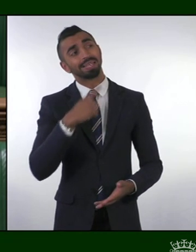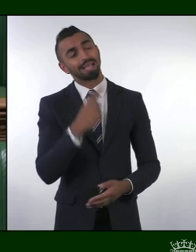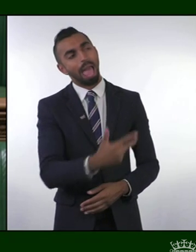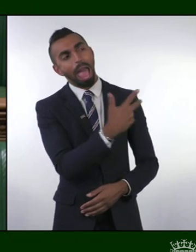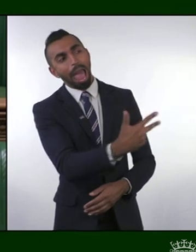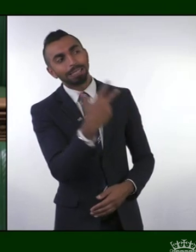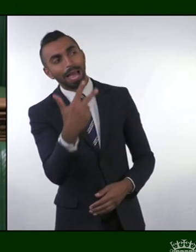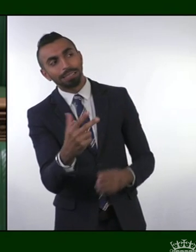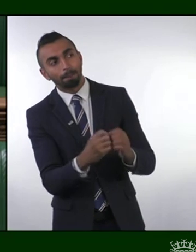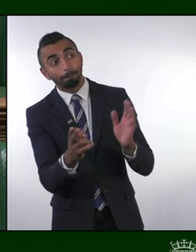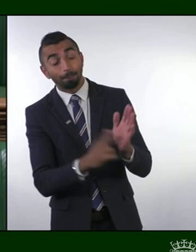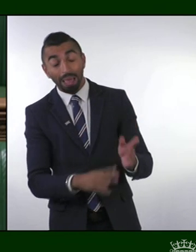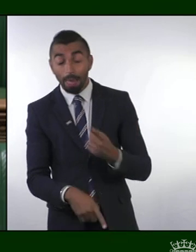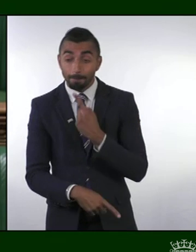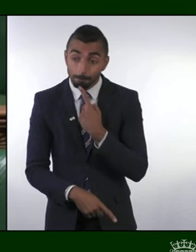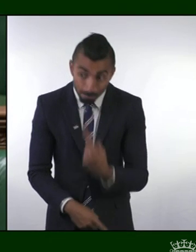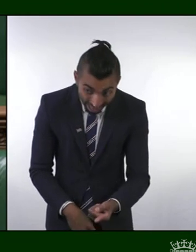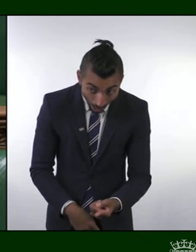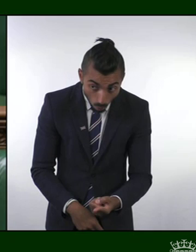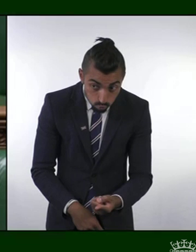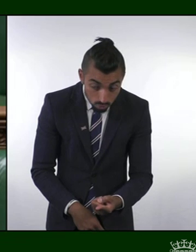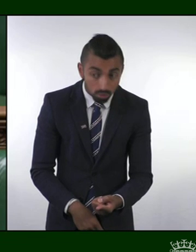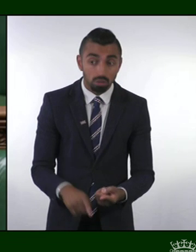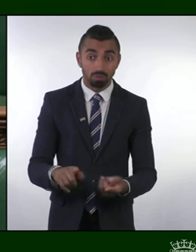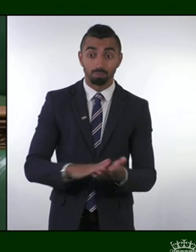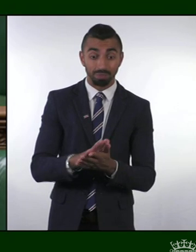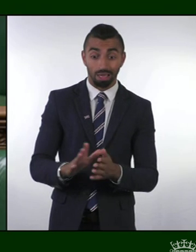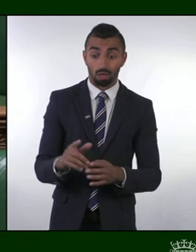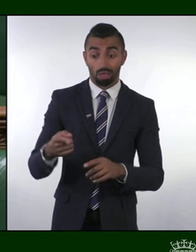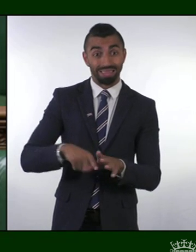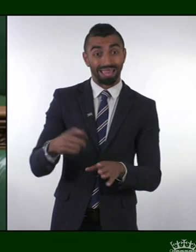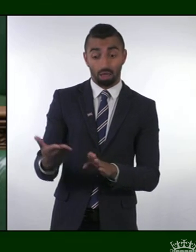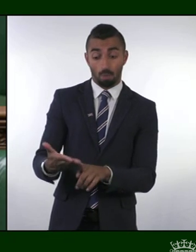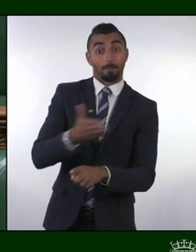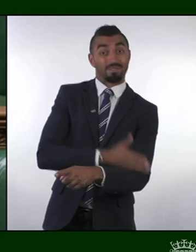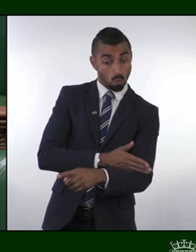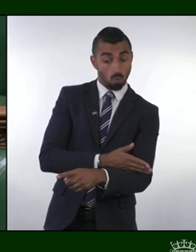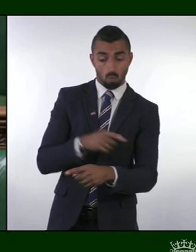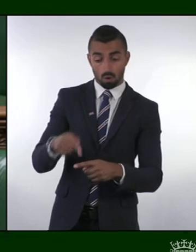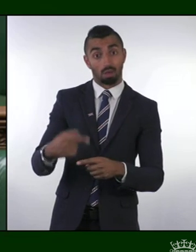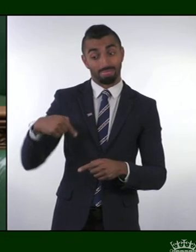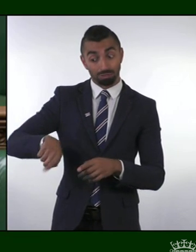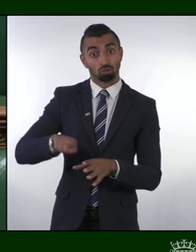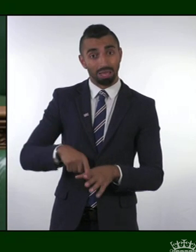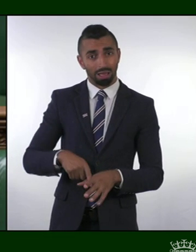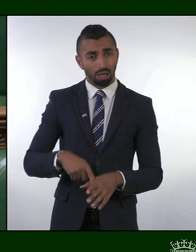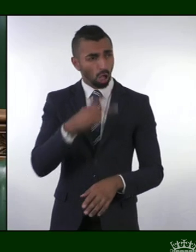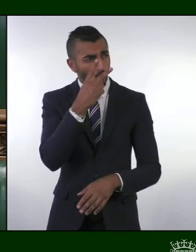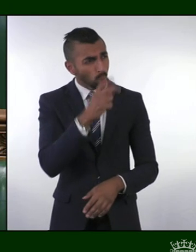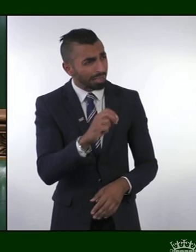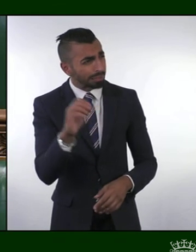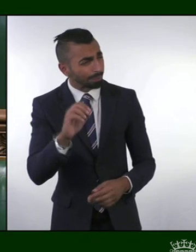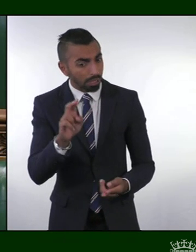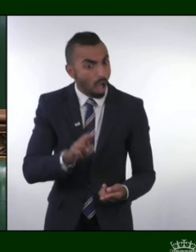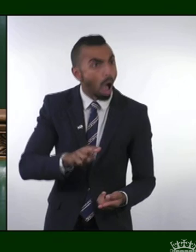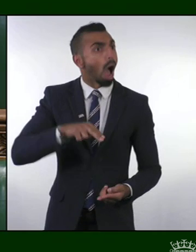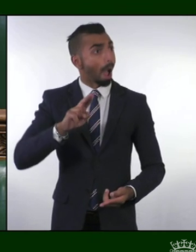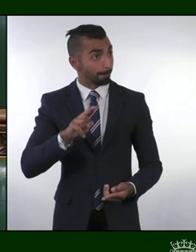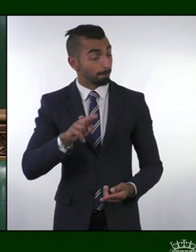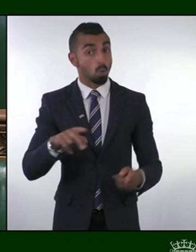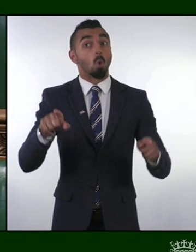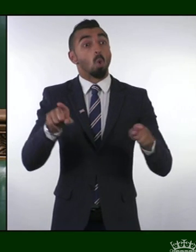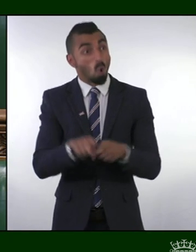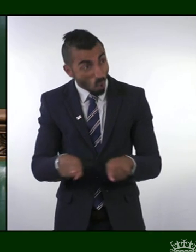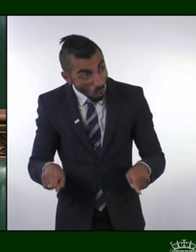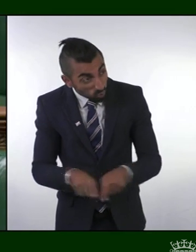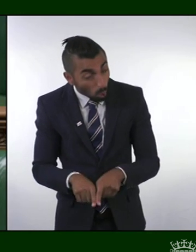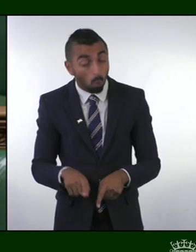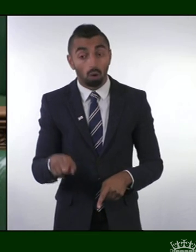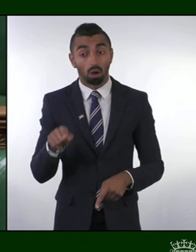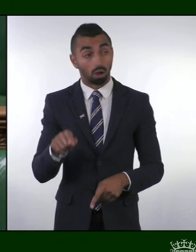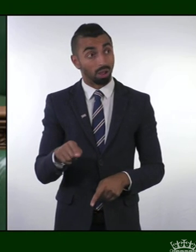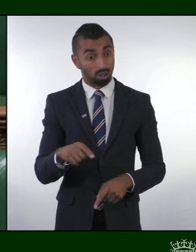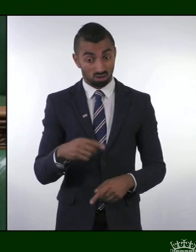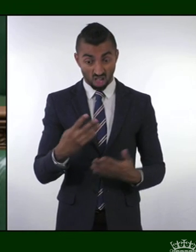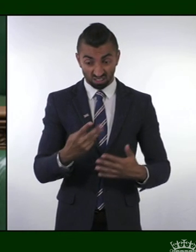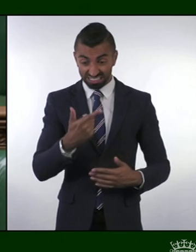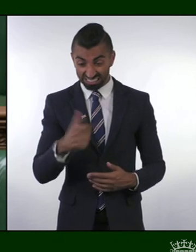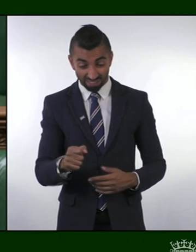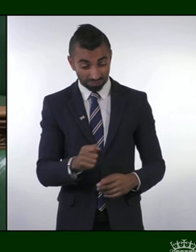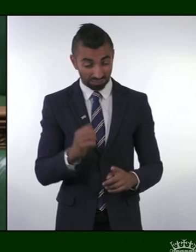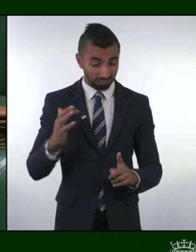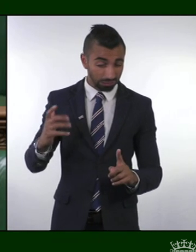That represents a 20% increase on our capital investment plans in the previous year and, as a percentage of GDP, the highest amount that we have invested in capital since the ’70s.